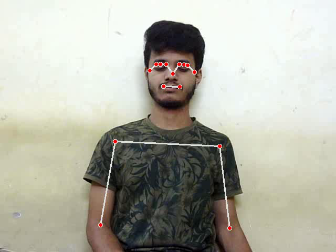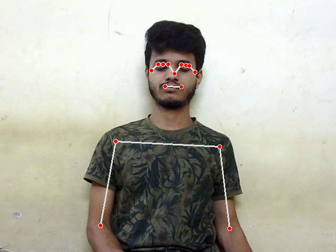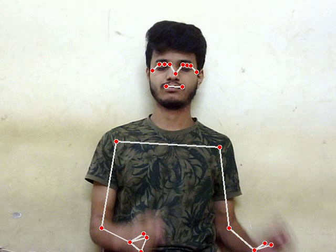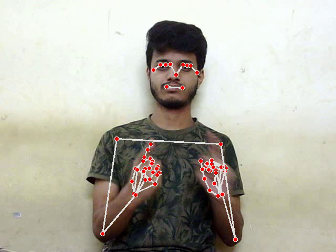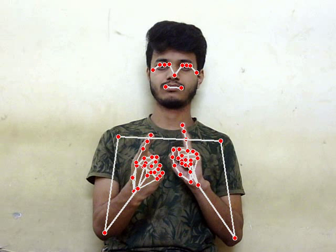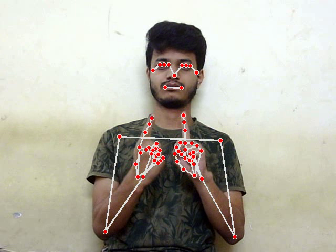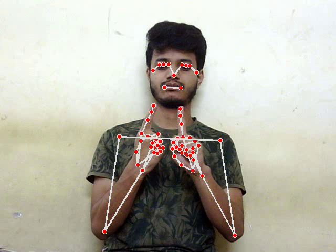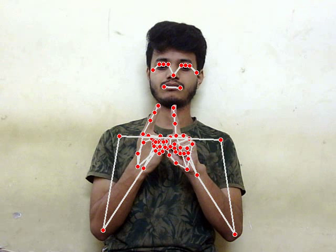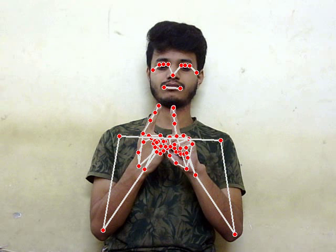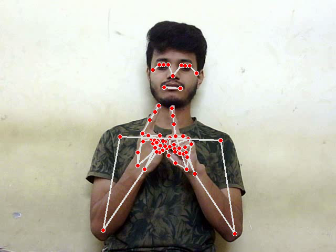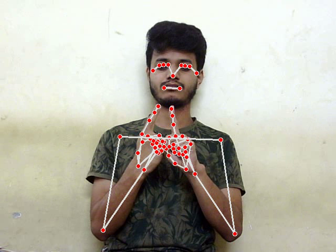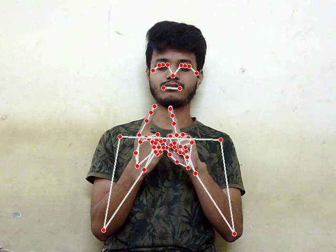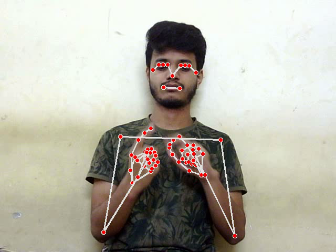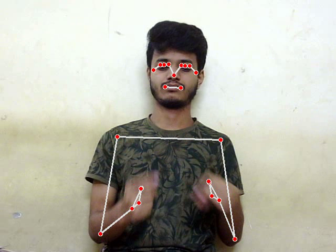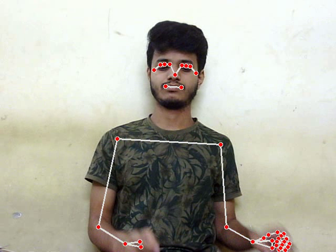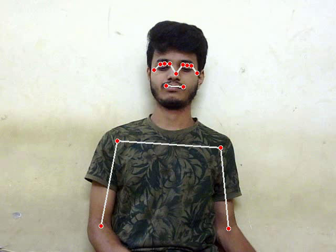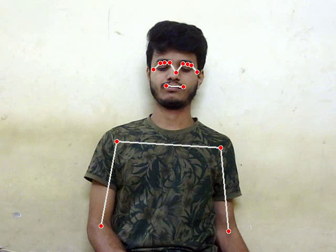meet